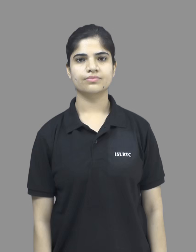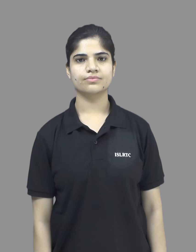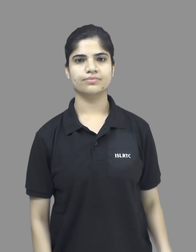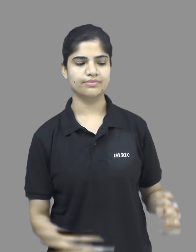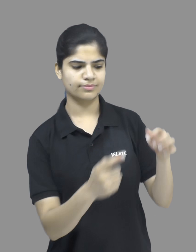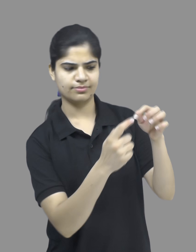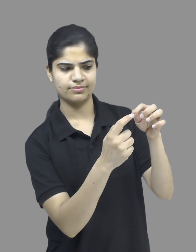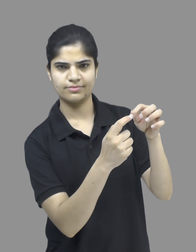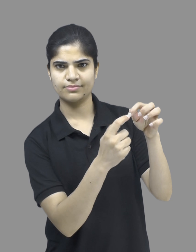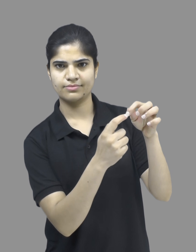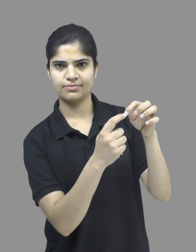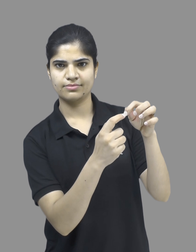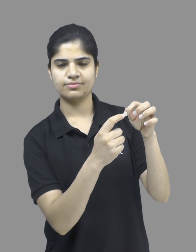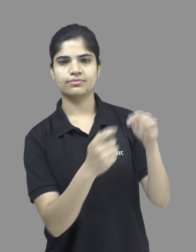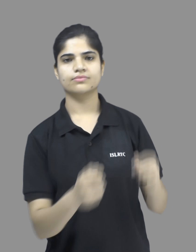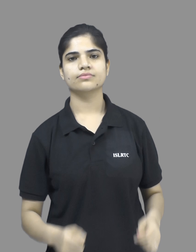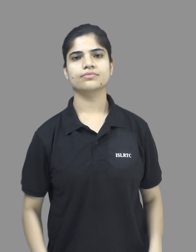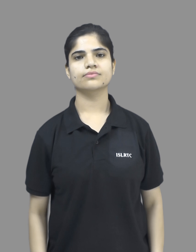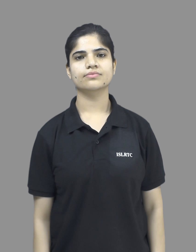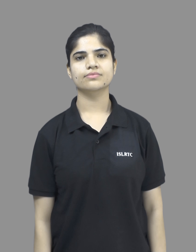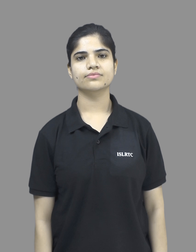Nail